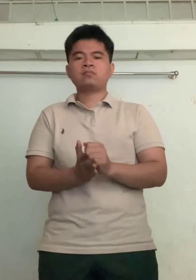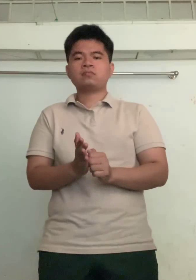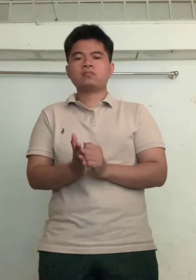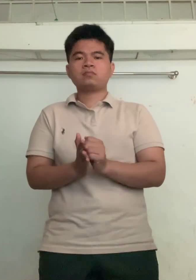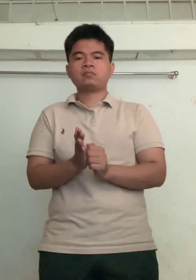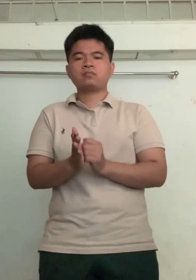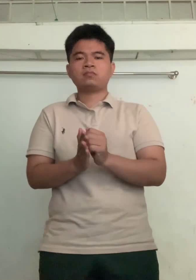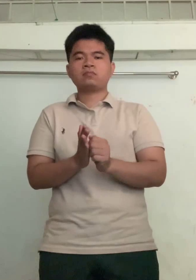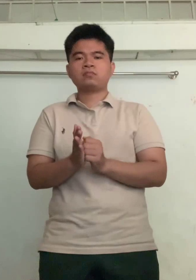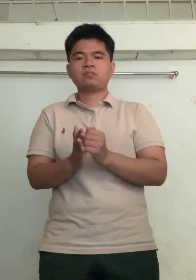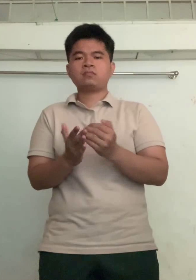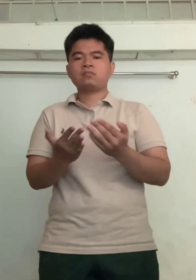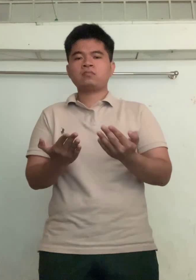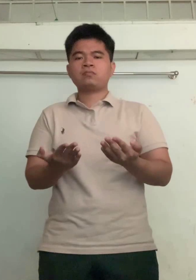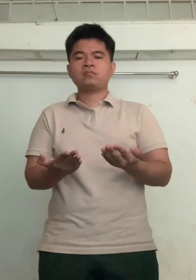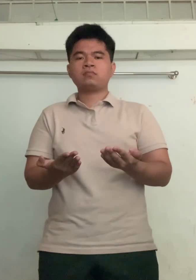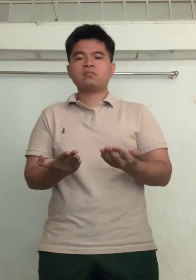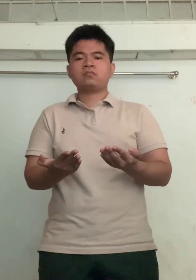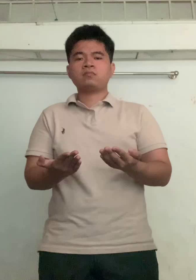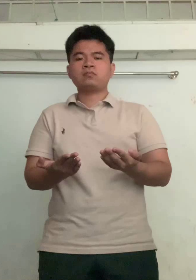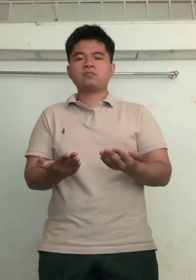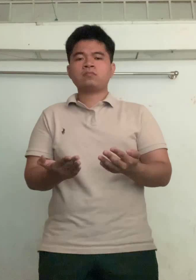thang nay